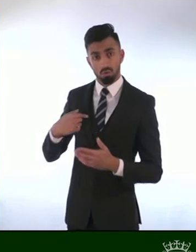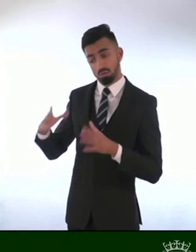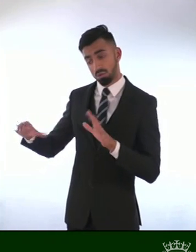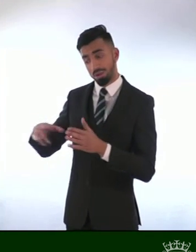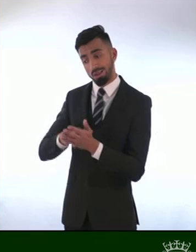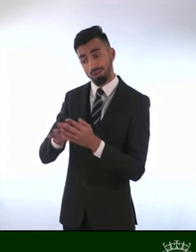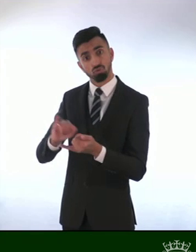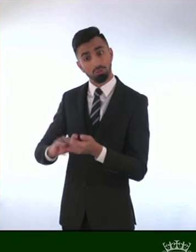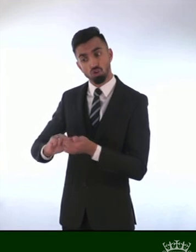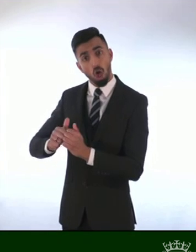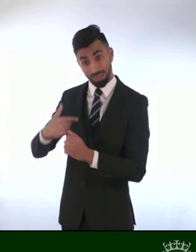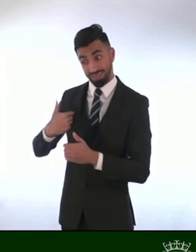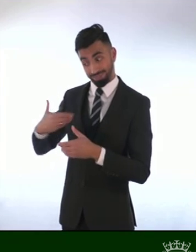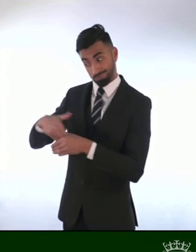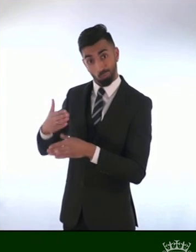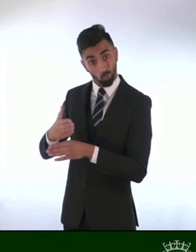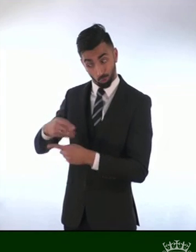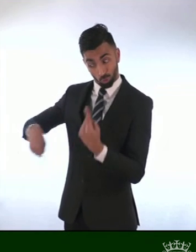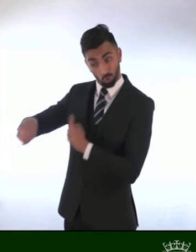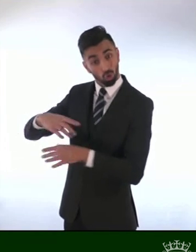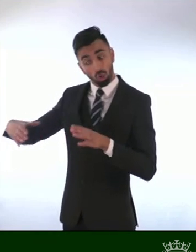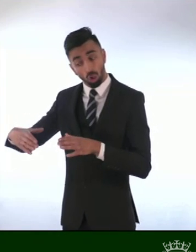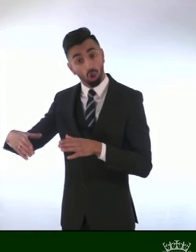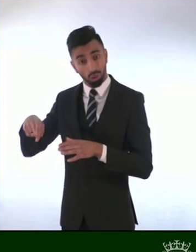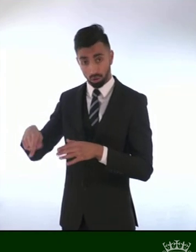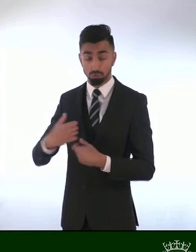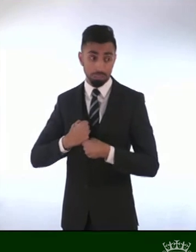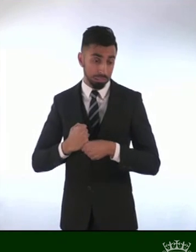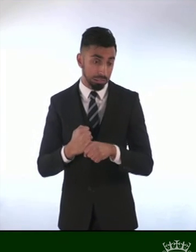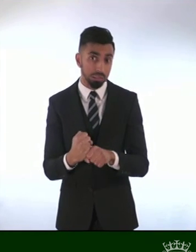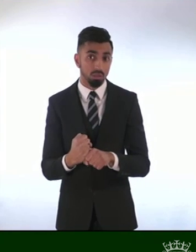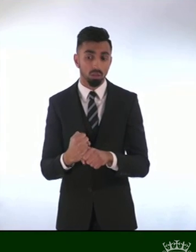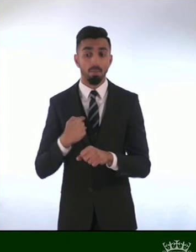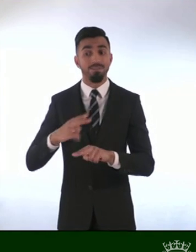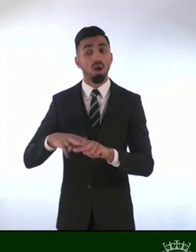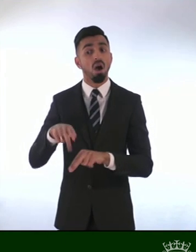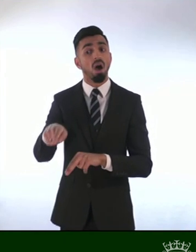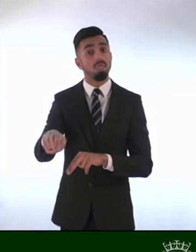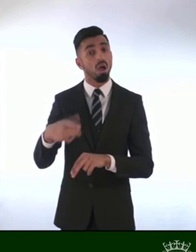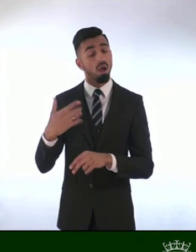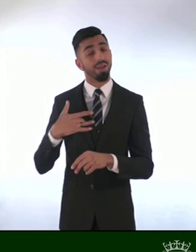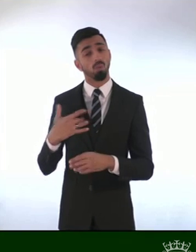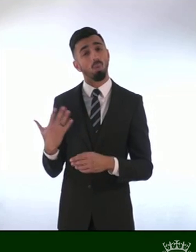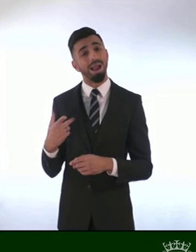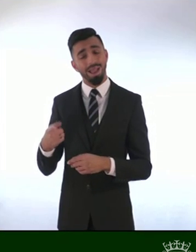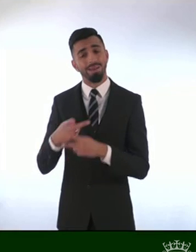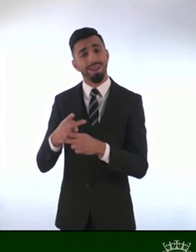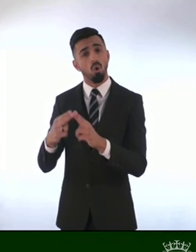Last night I visited my father in a care home, and I am acutely aware that I may have fed him for the very last time.